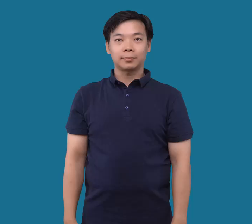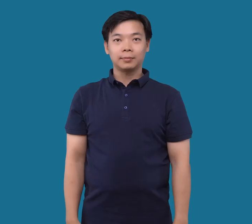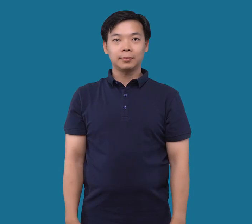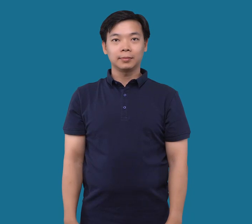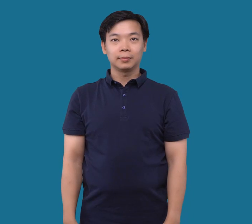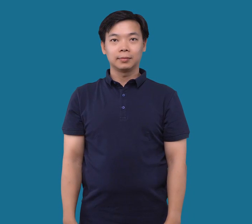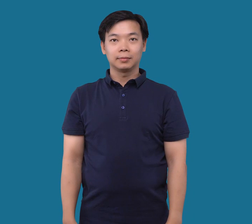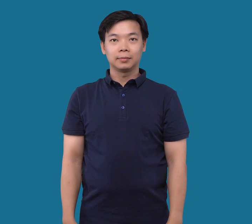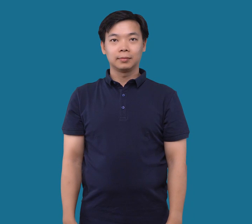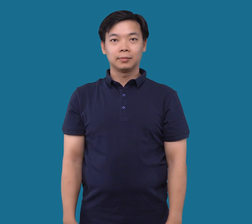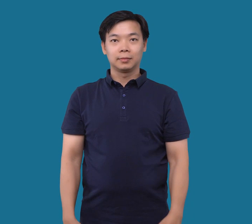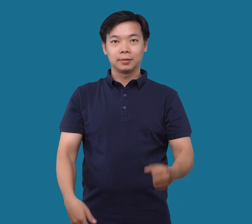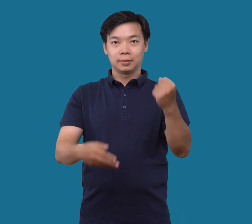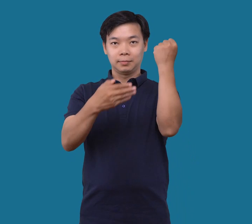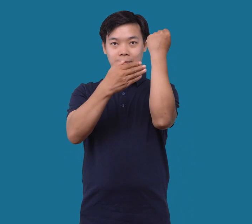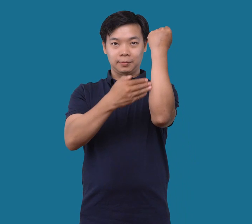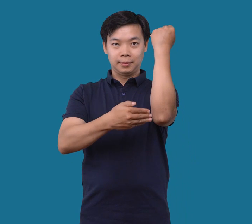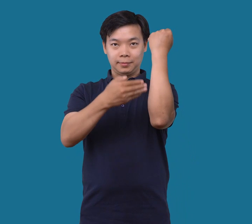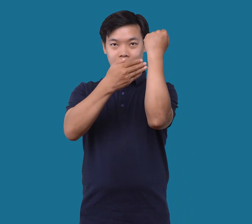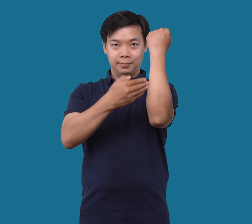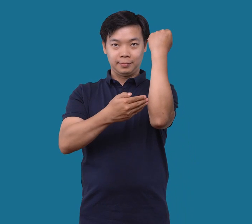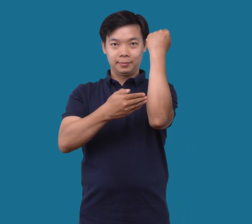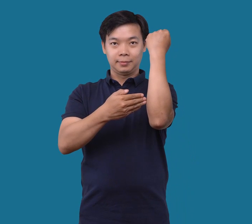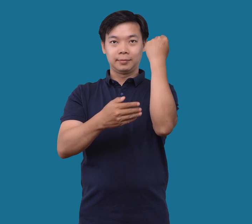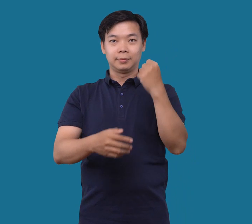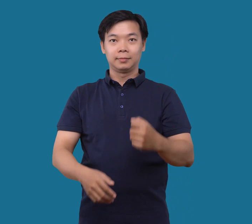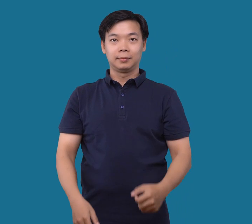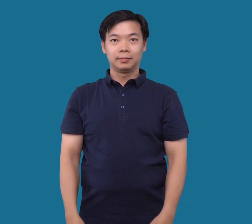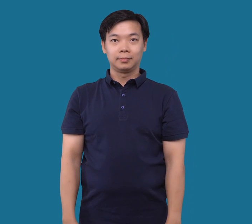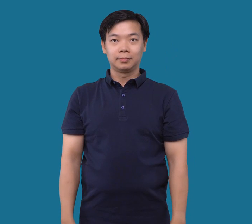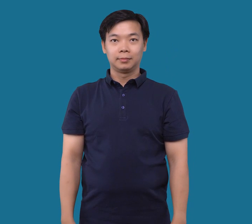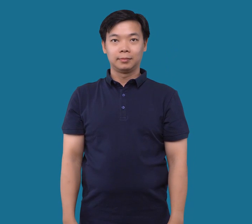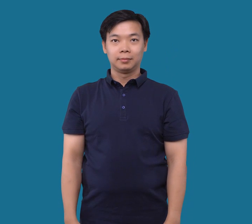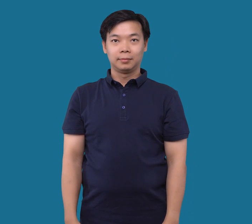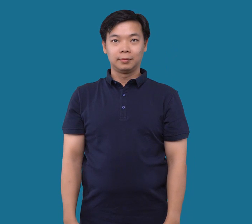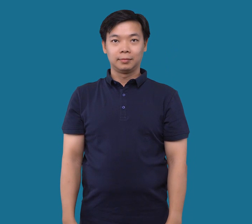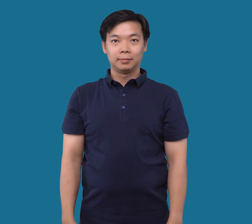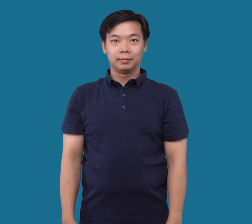bánh mì